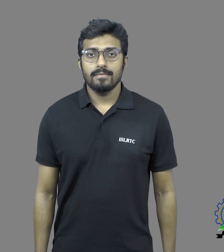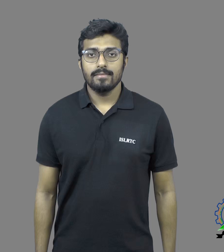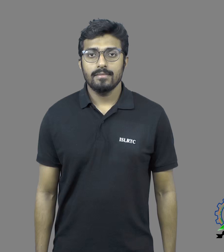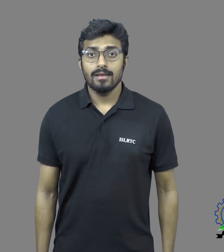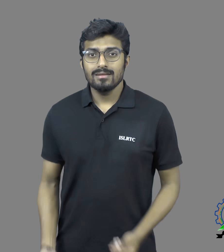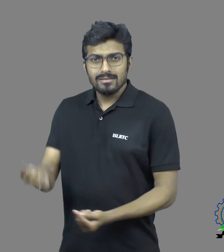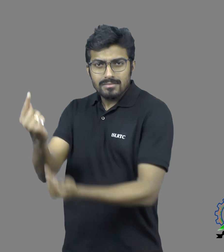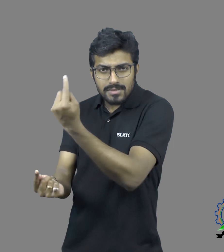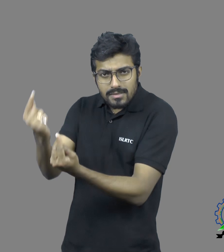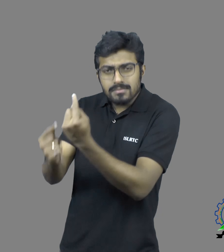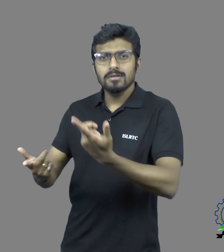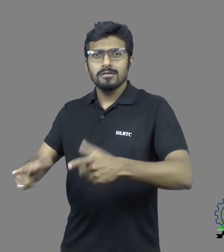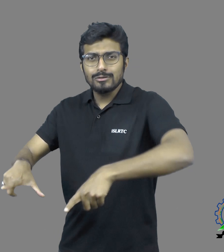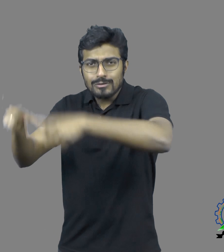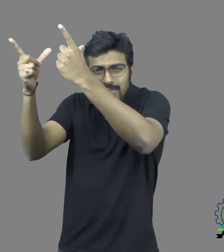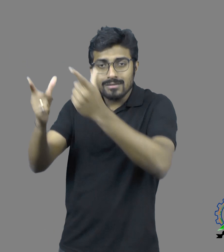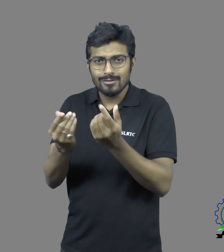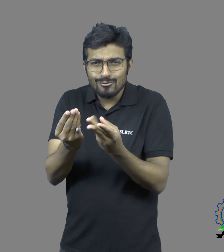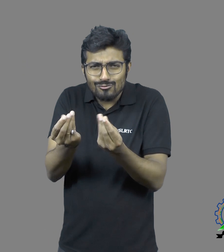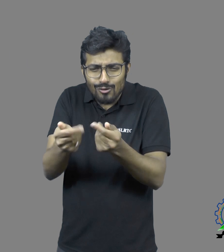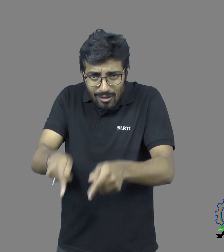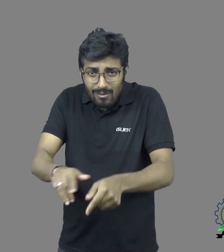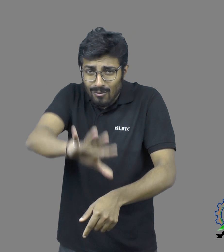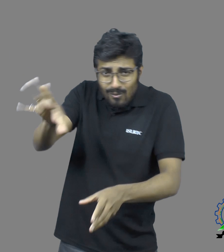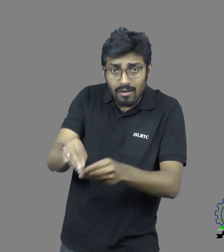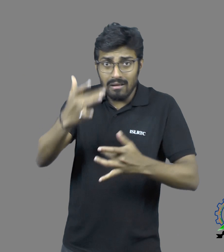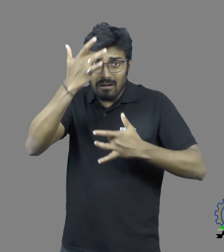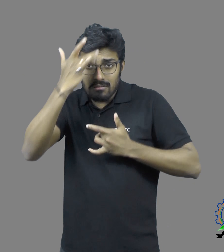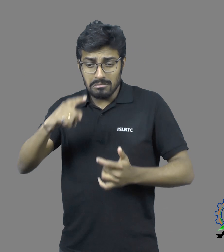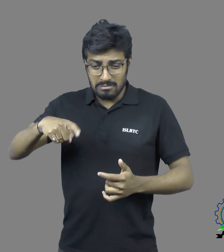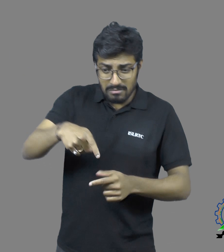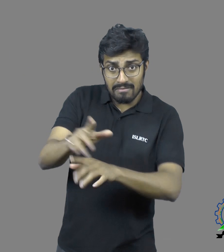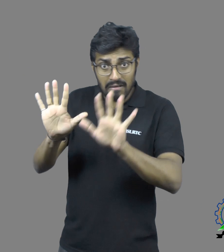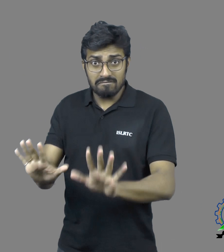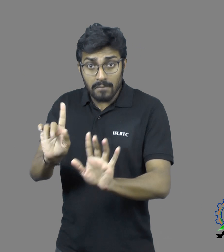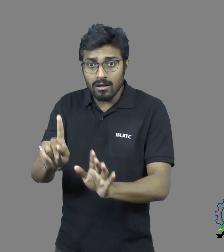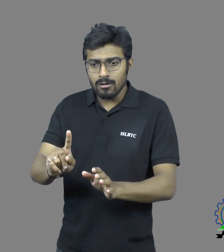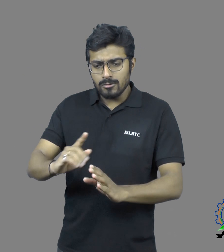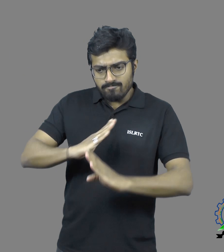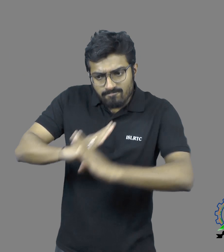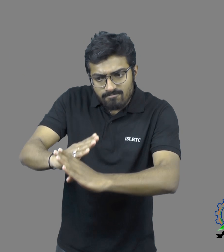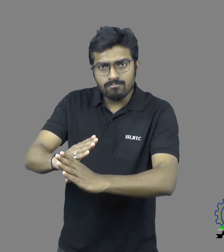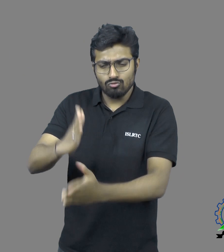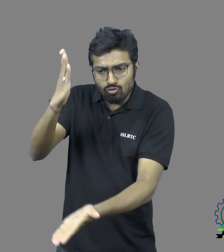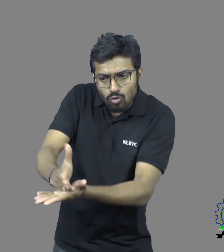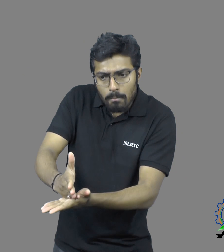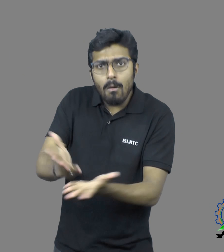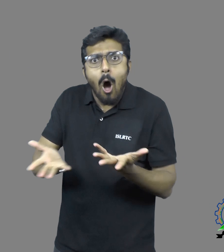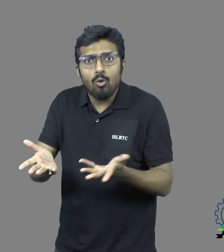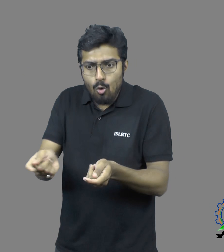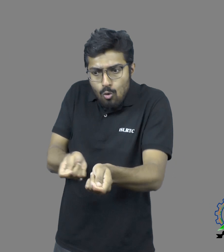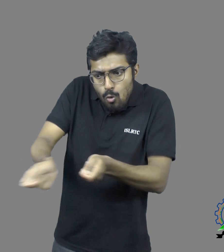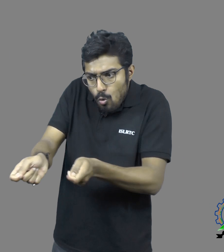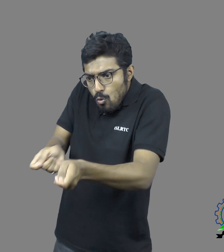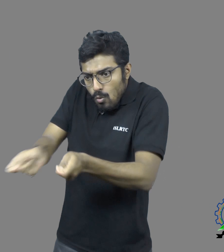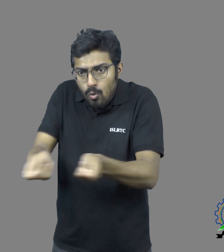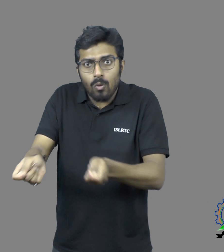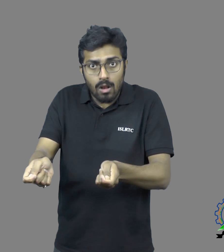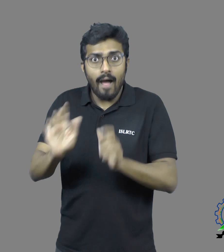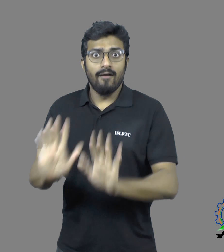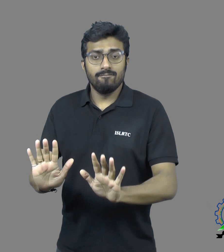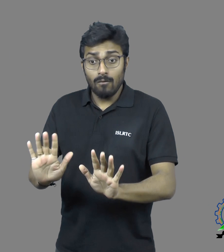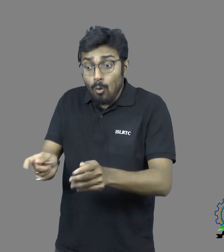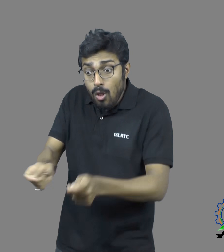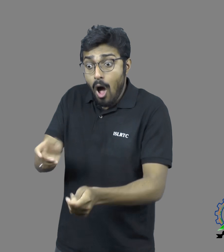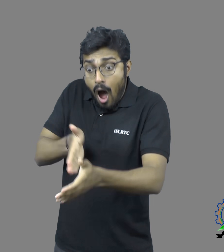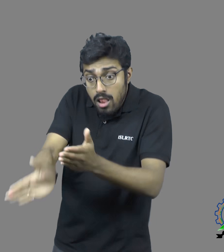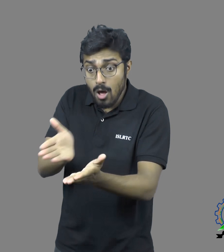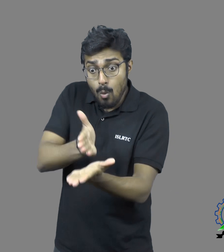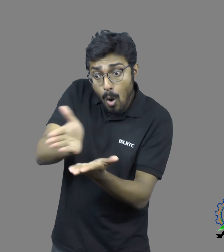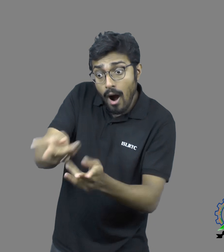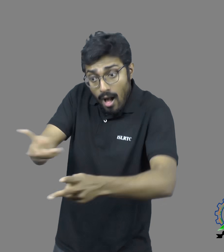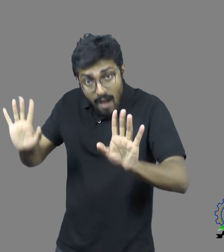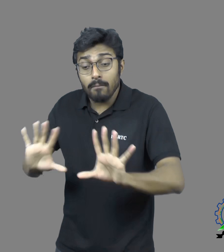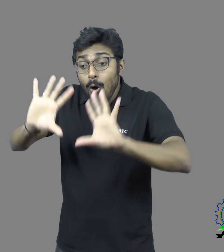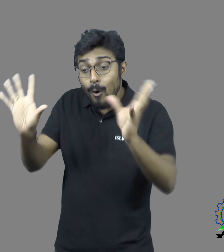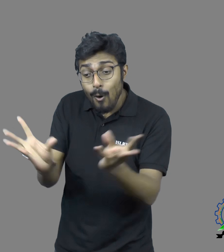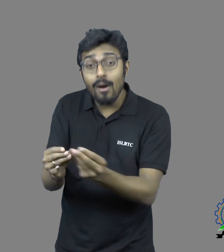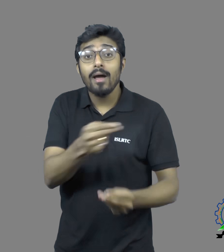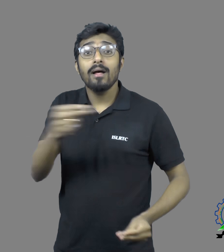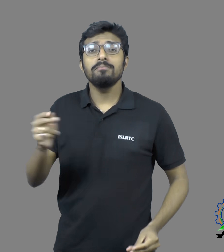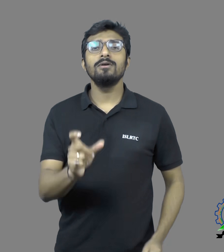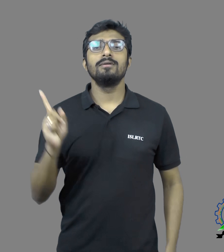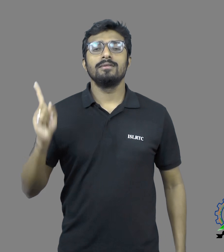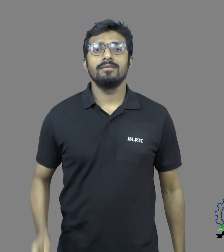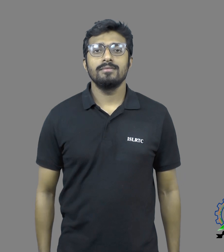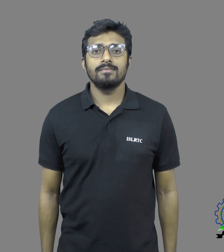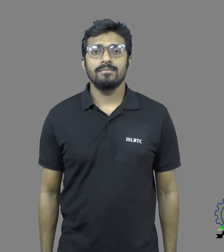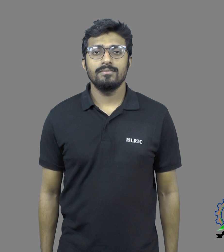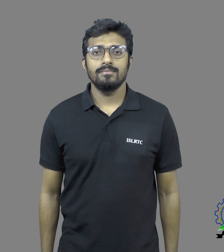Nematode Control